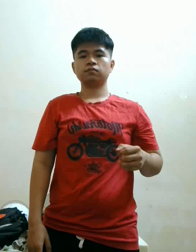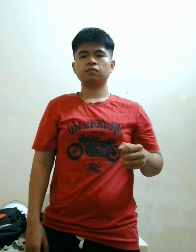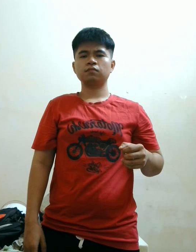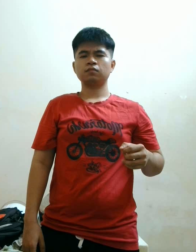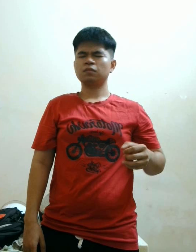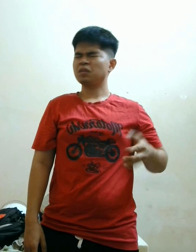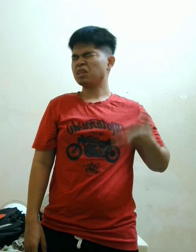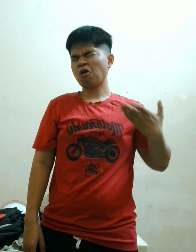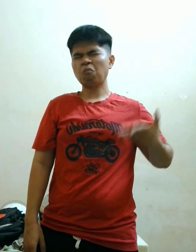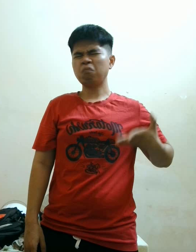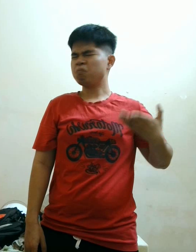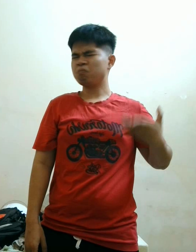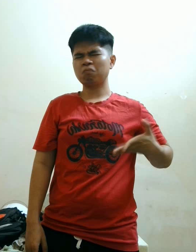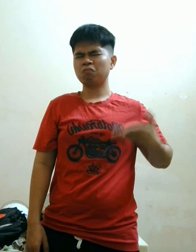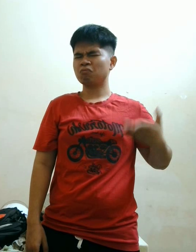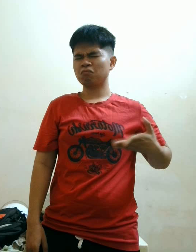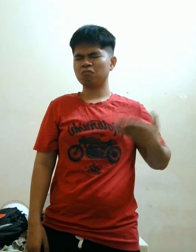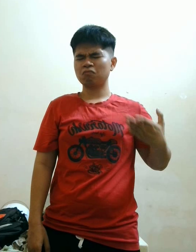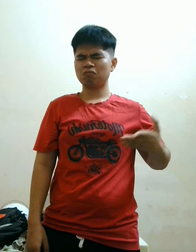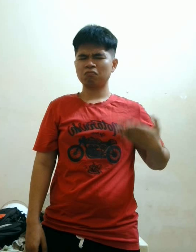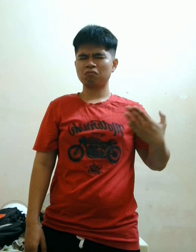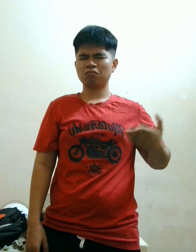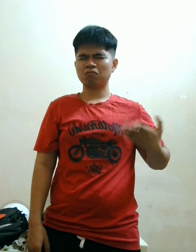nong